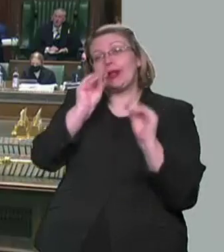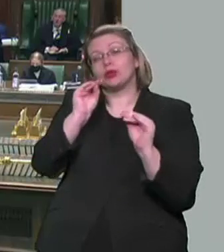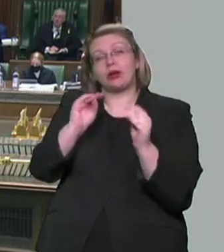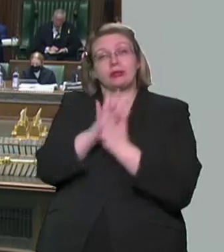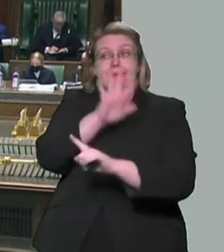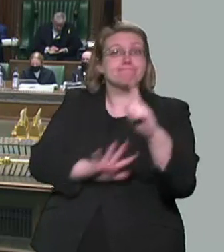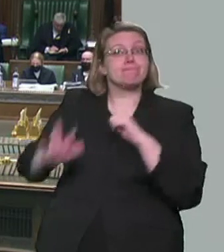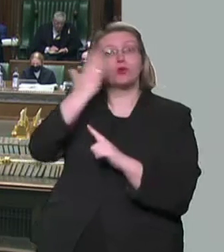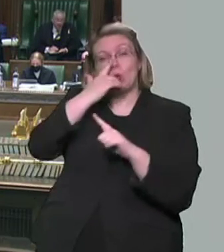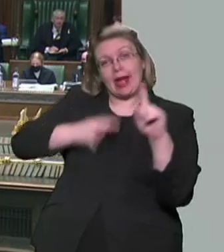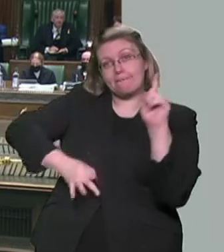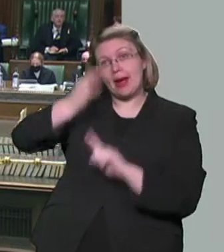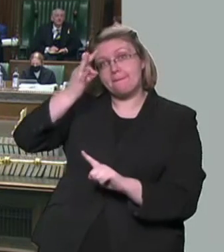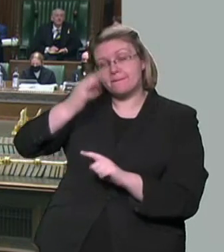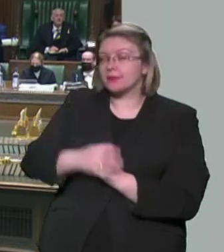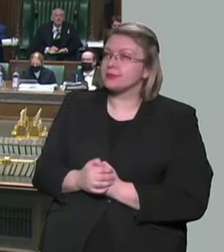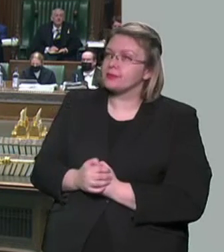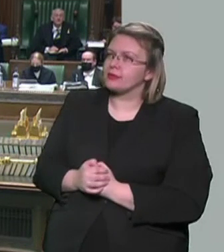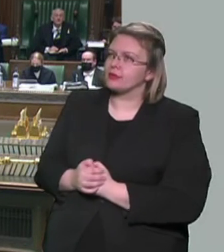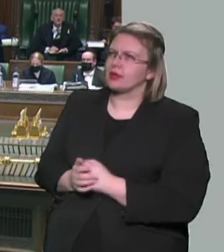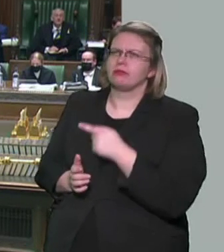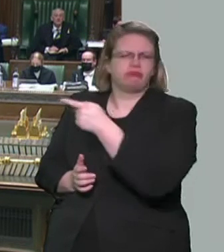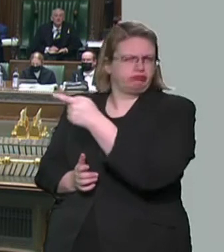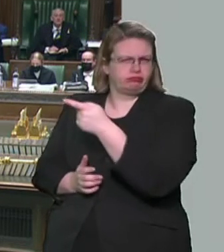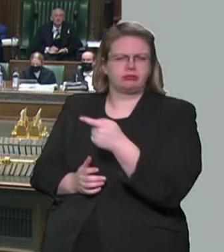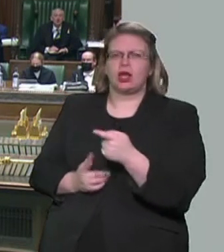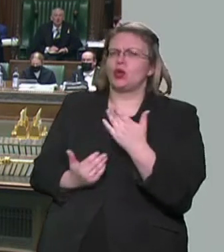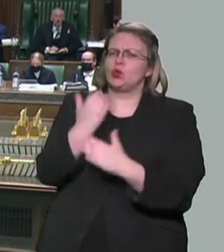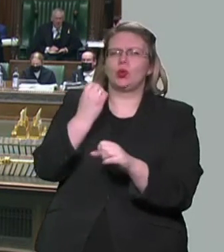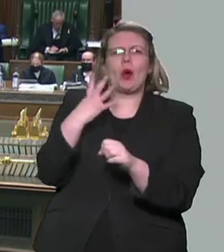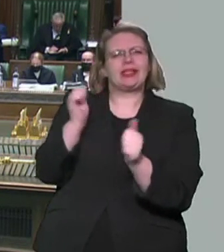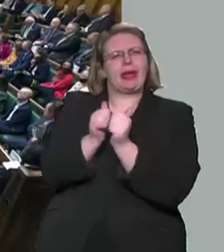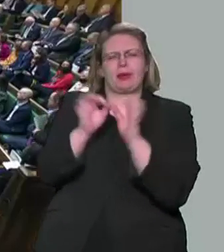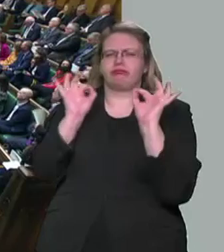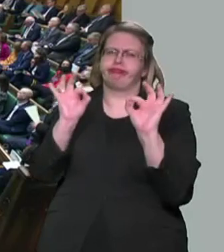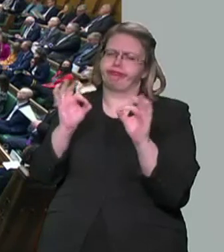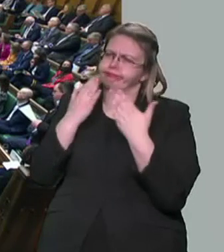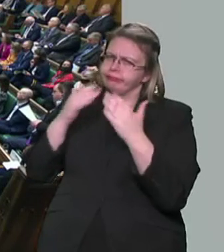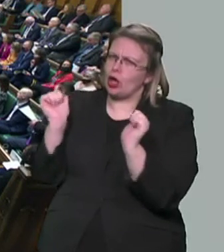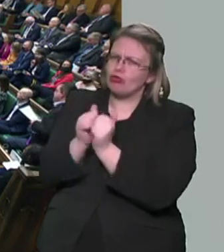Yes, I do. I think it is a fantastic White Paper.